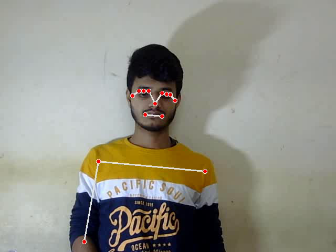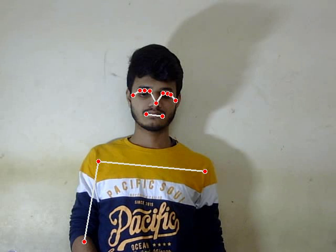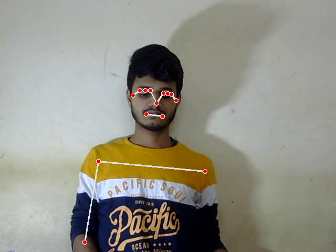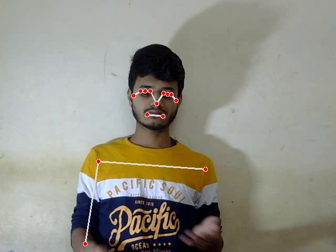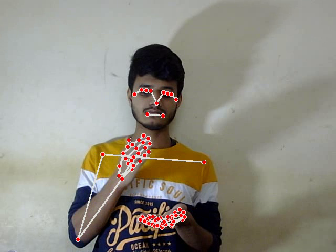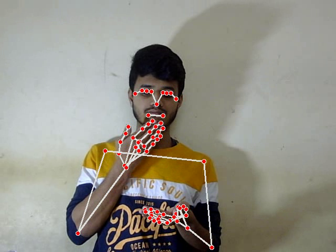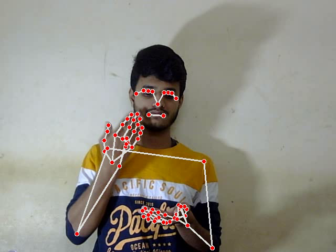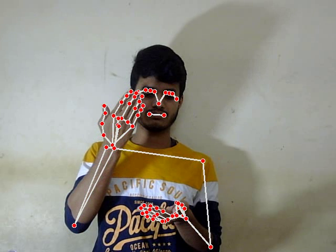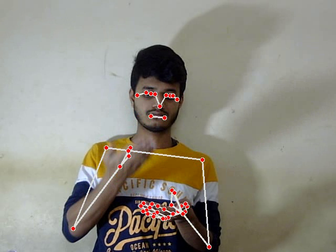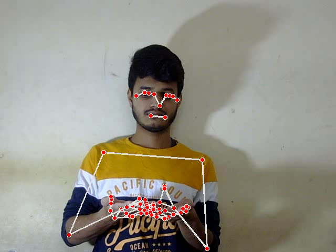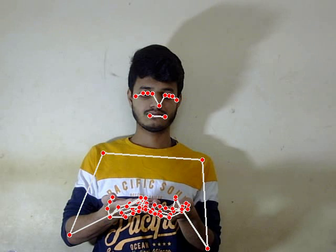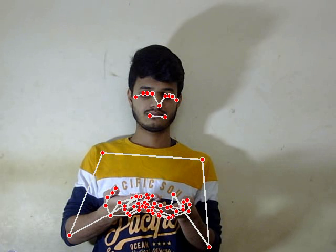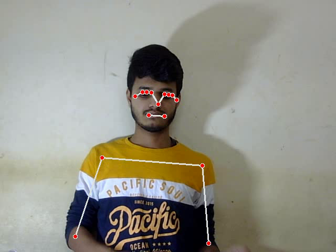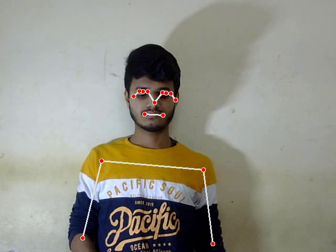good